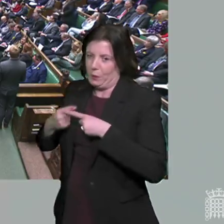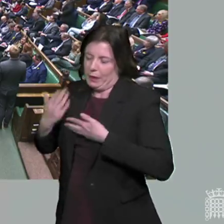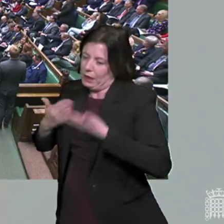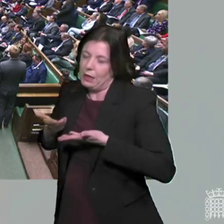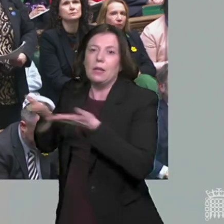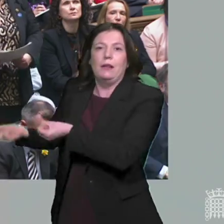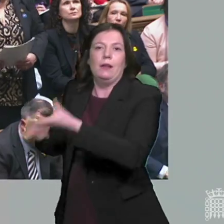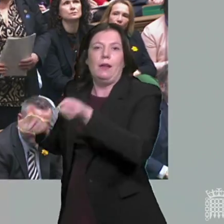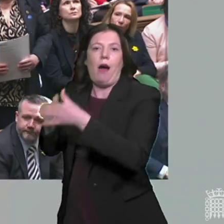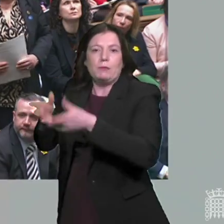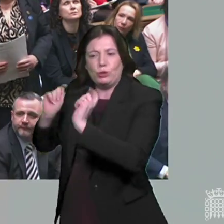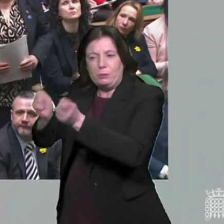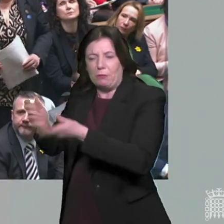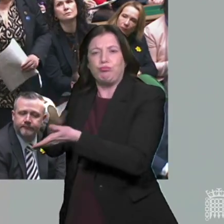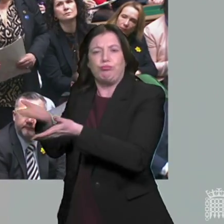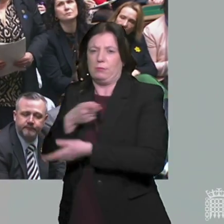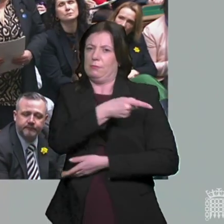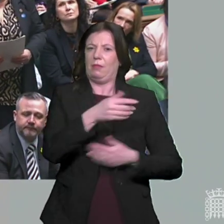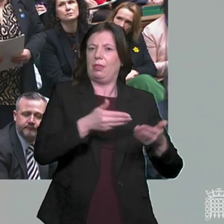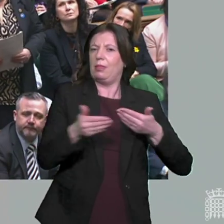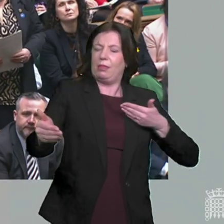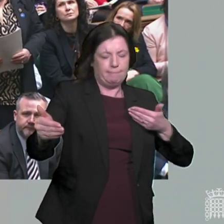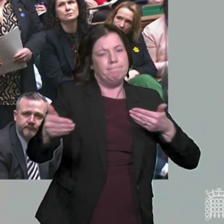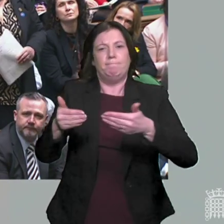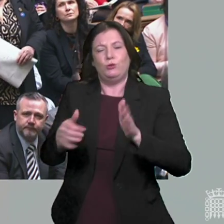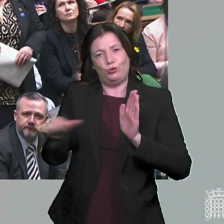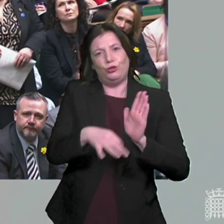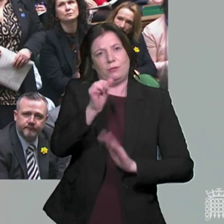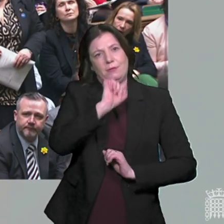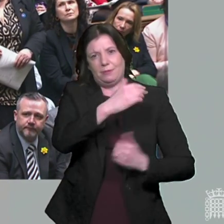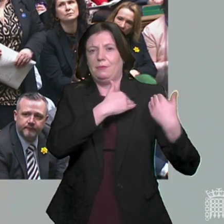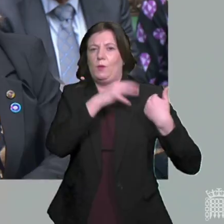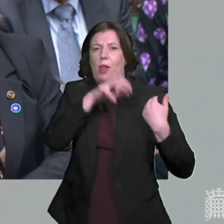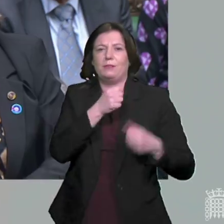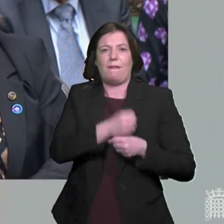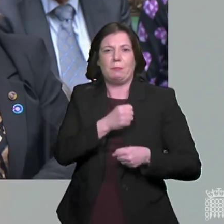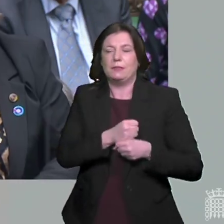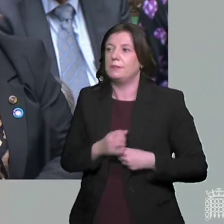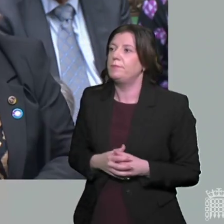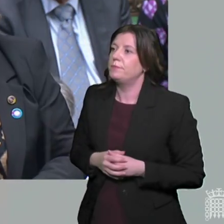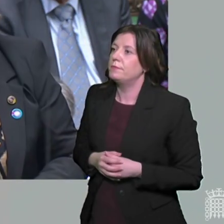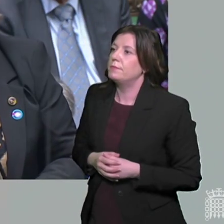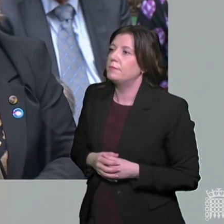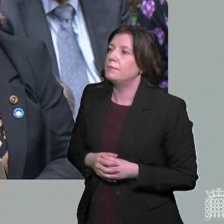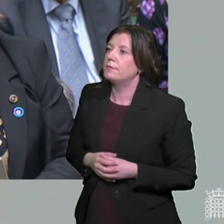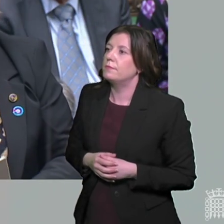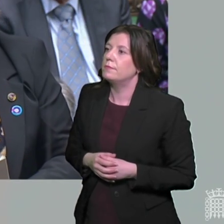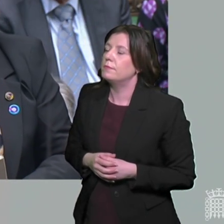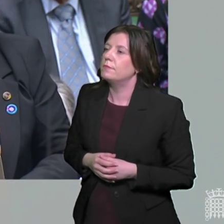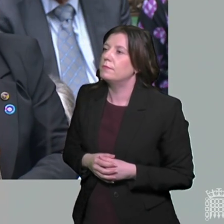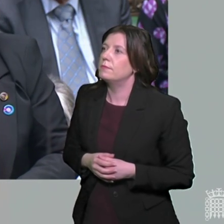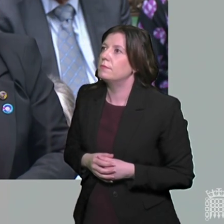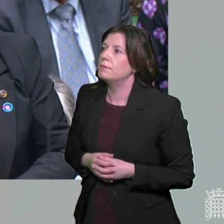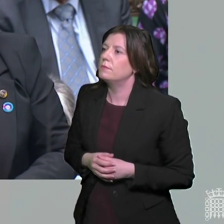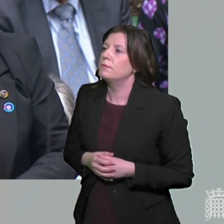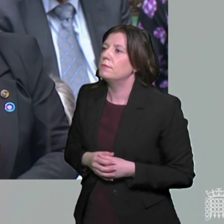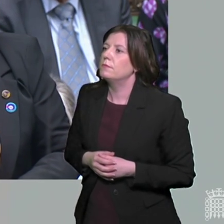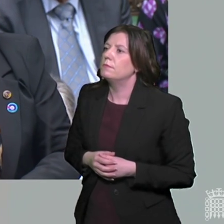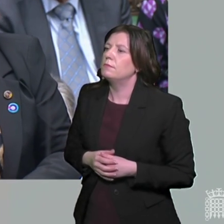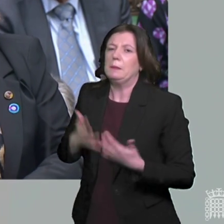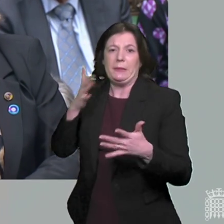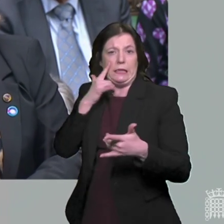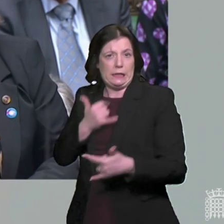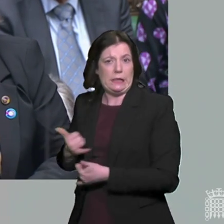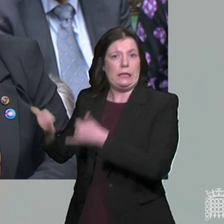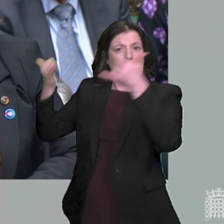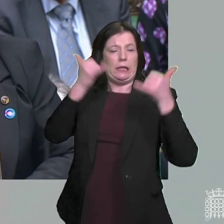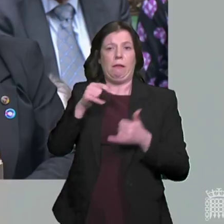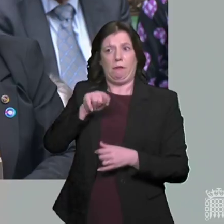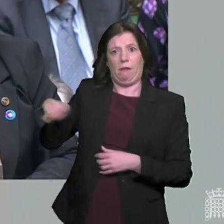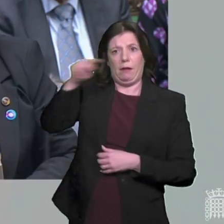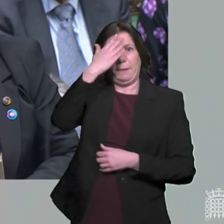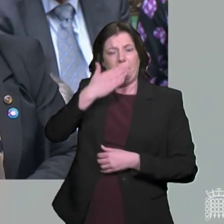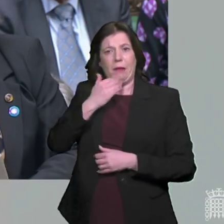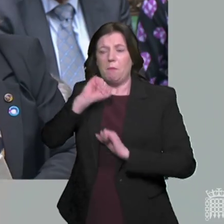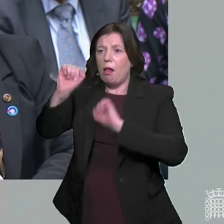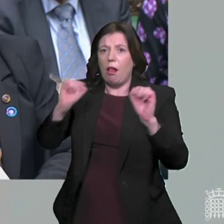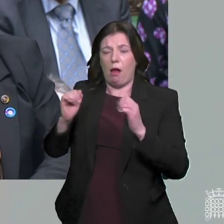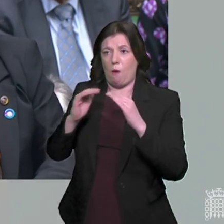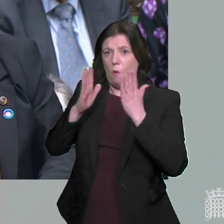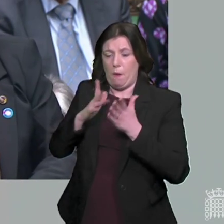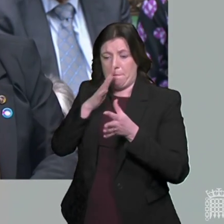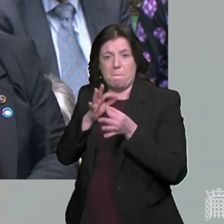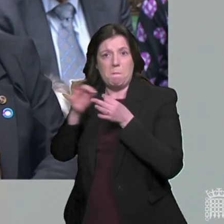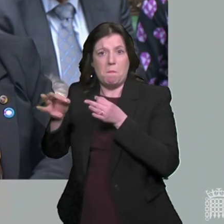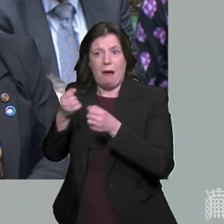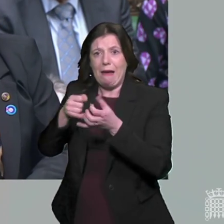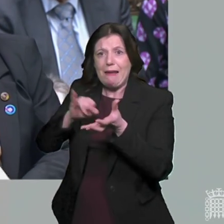A heartbreaking 80% of those who responded to a survey that I carried out recently in my constituency said that the high cost of energy meant they would have to ration it—and I do not represent